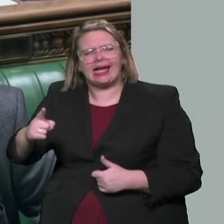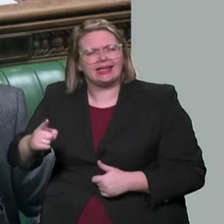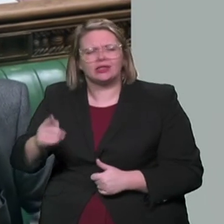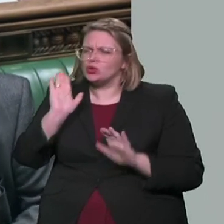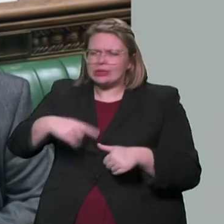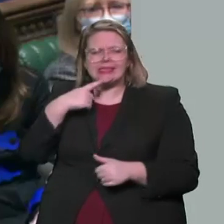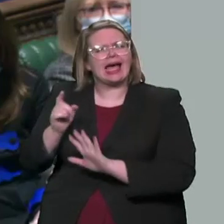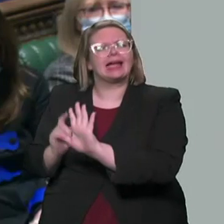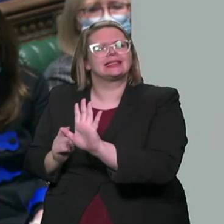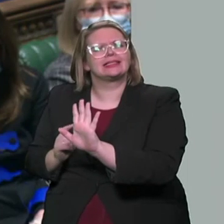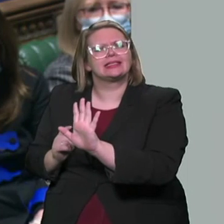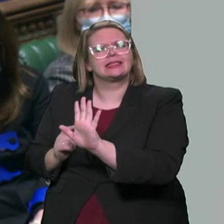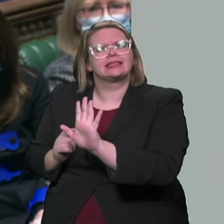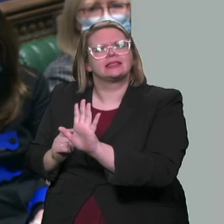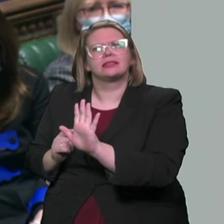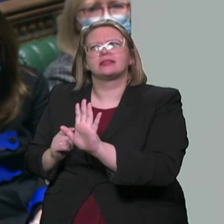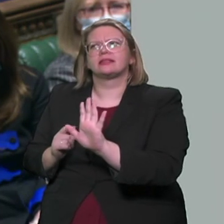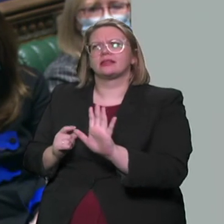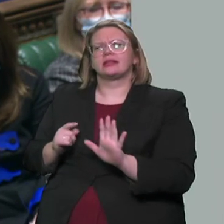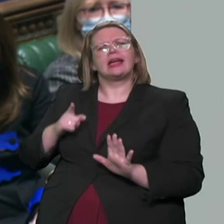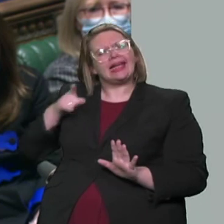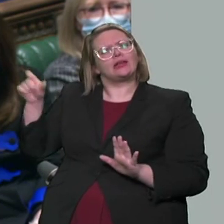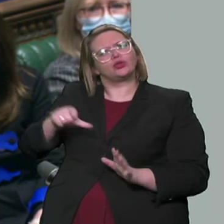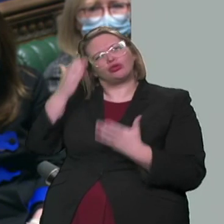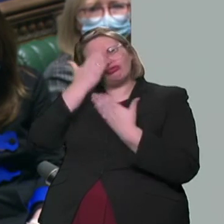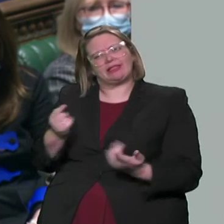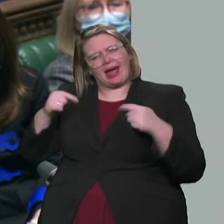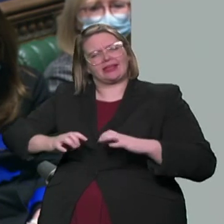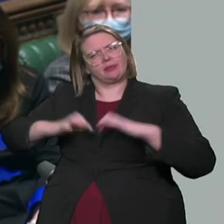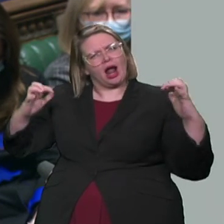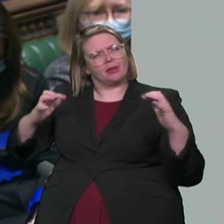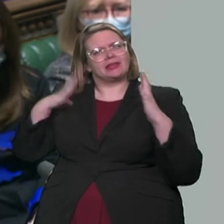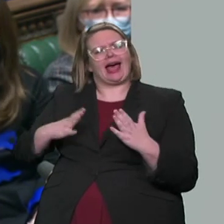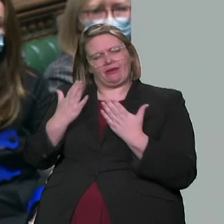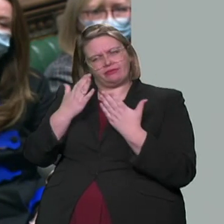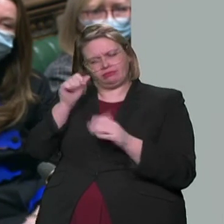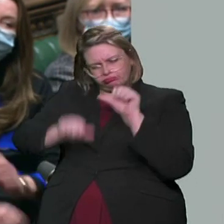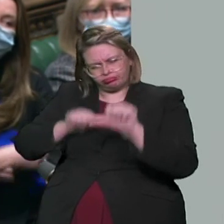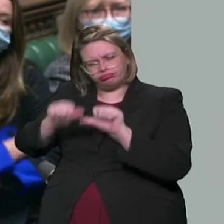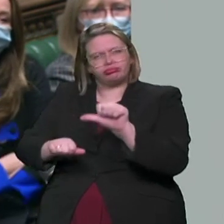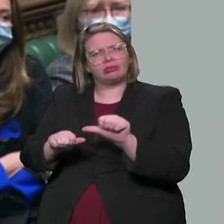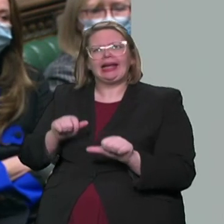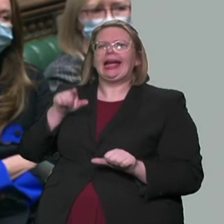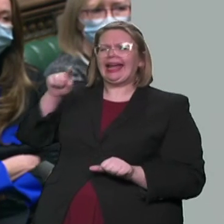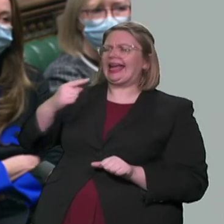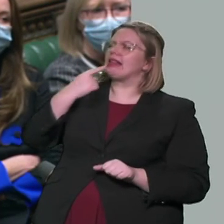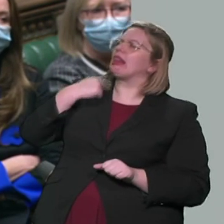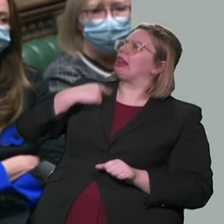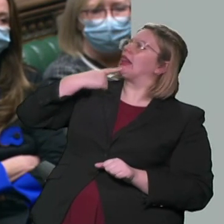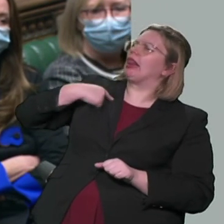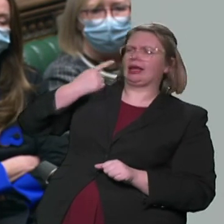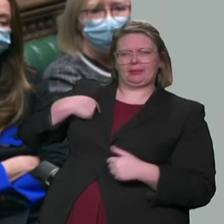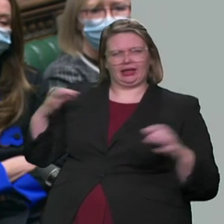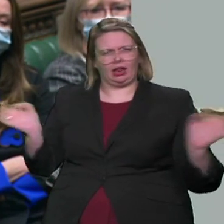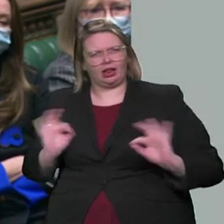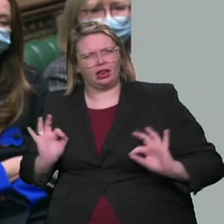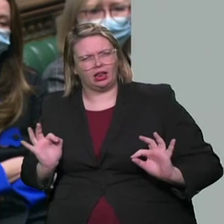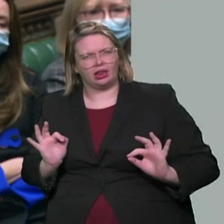The right honourable Gentleman should be respectful of the tradition of this House that you do not accuse people of things they have not done.